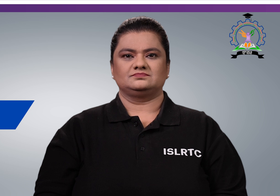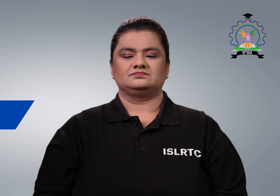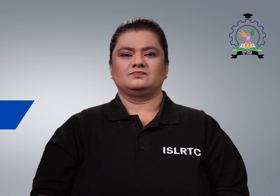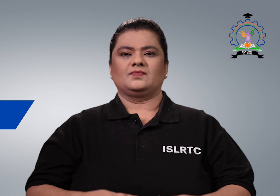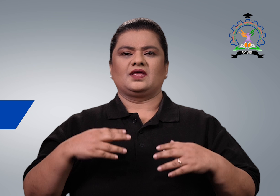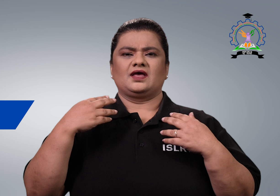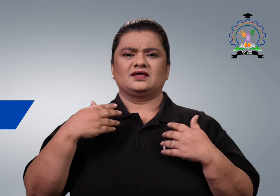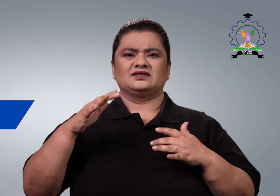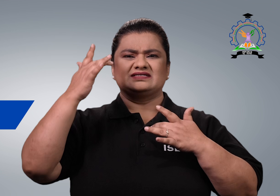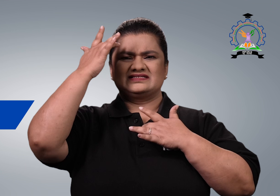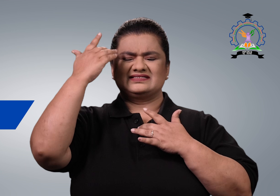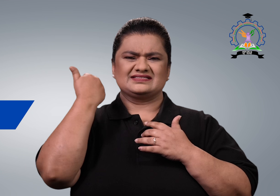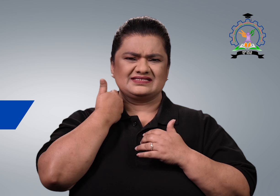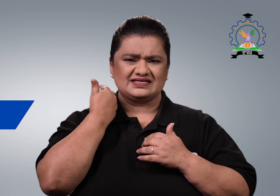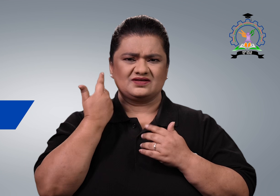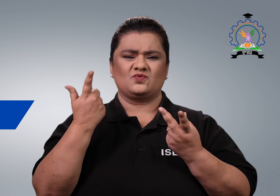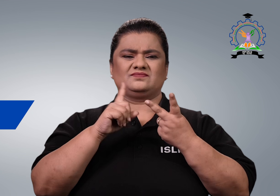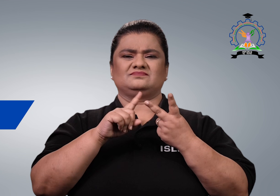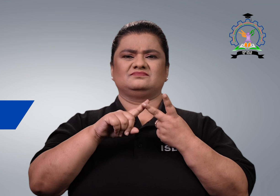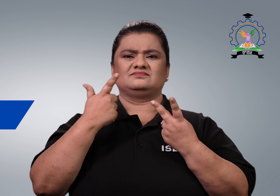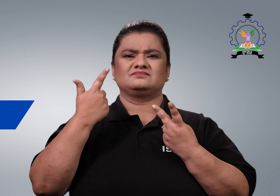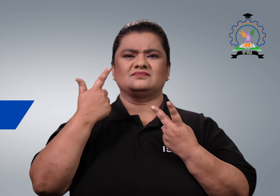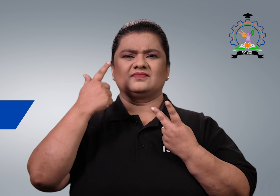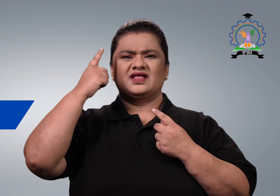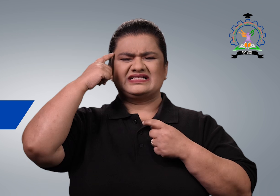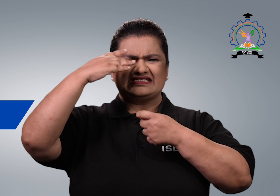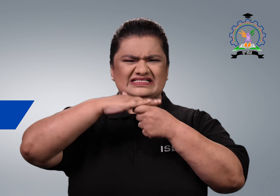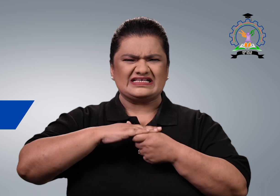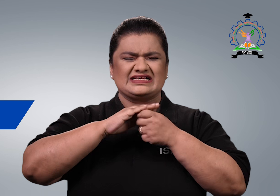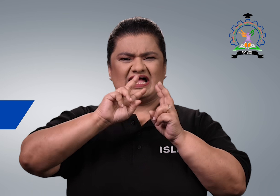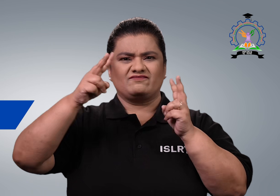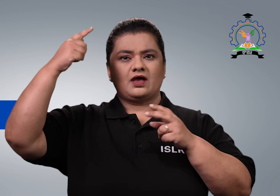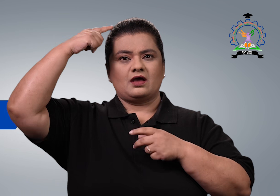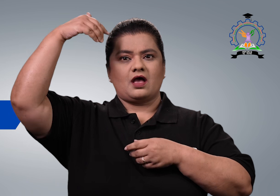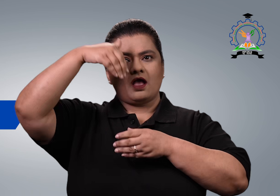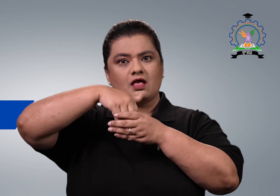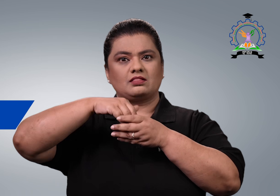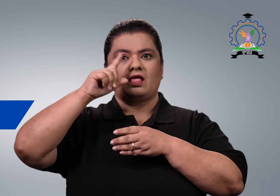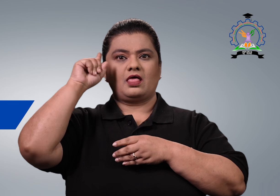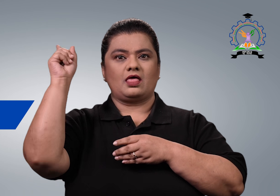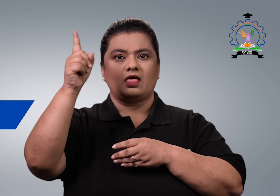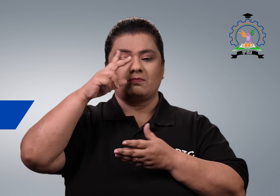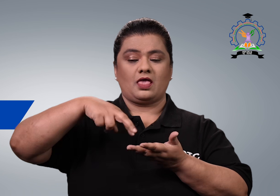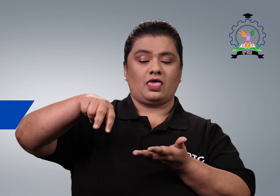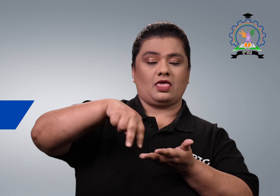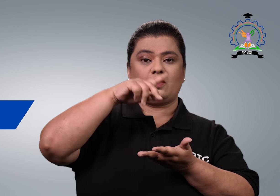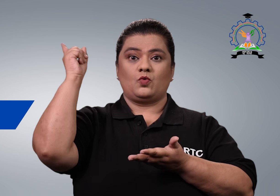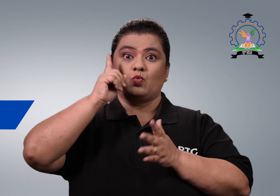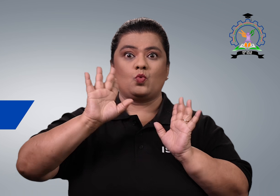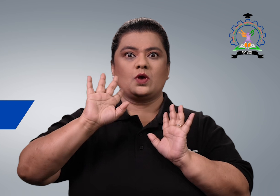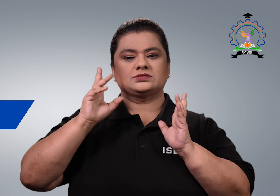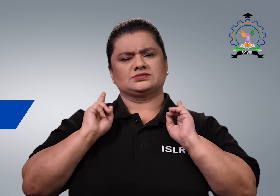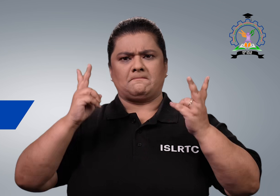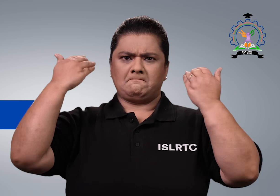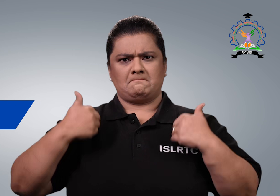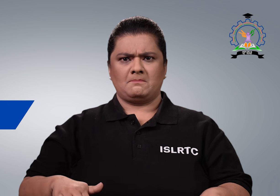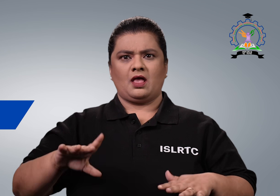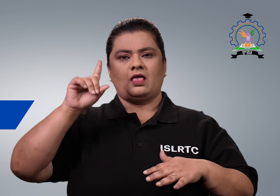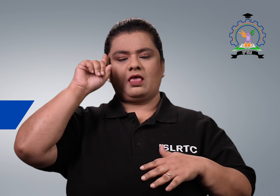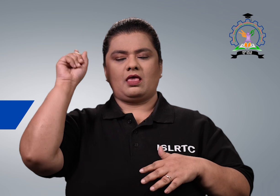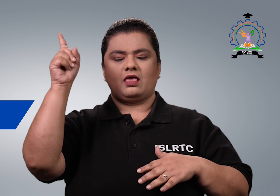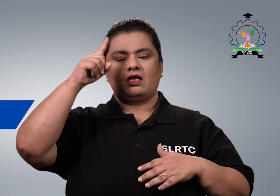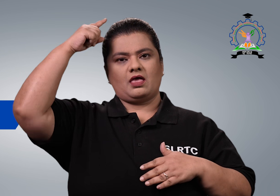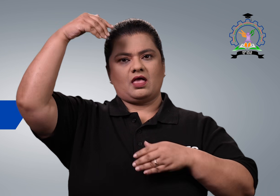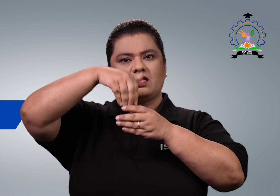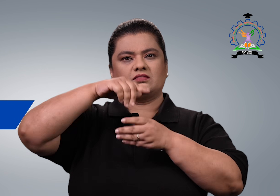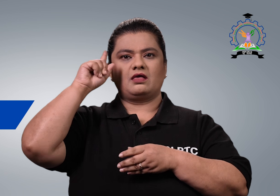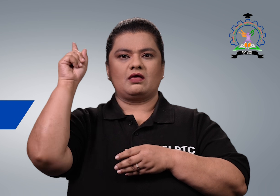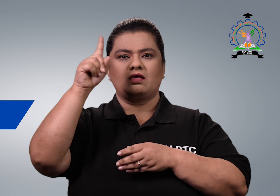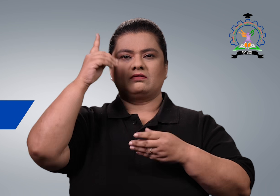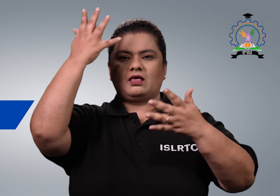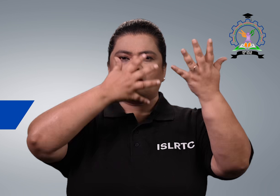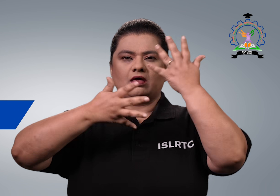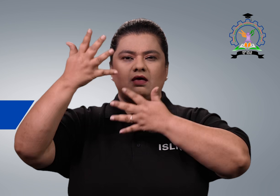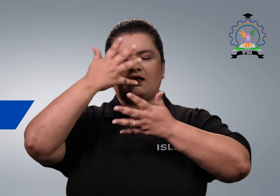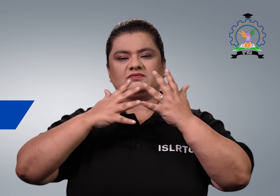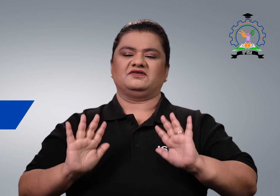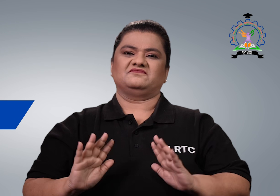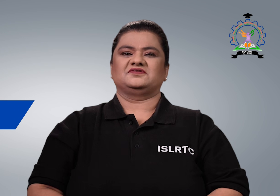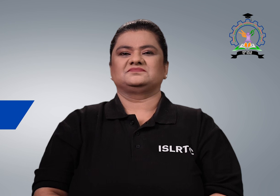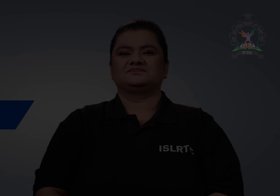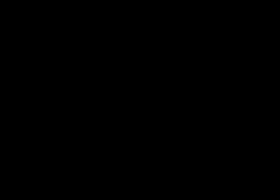Vertigo is the sensation of spinning or dizziness, even when you're not moving.